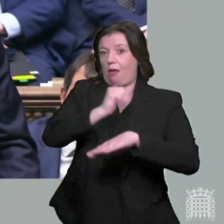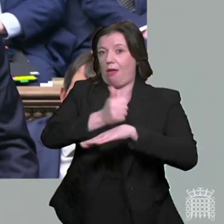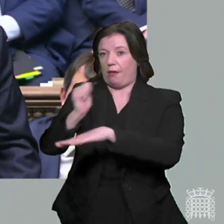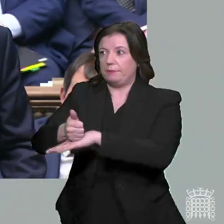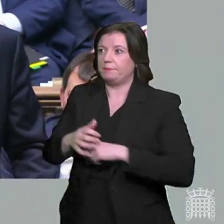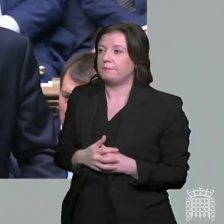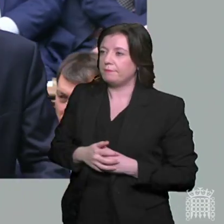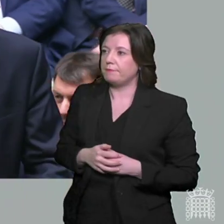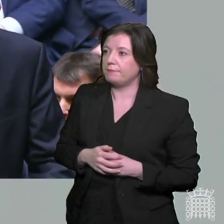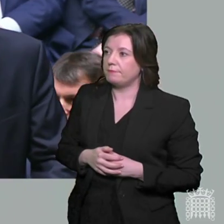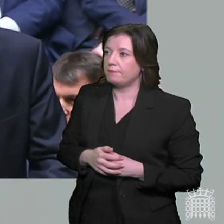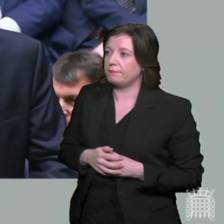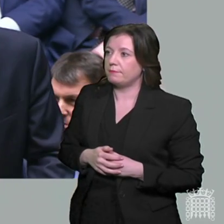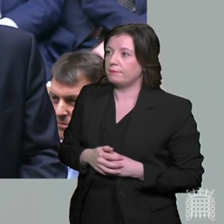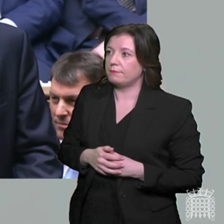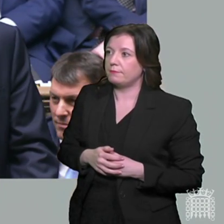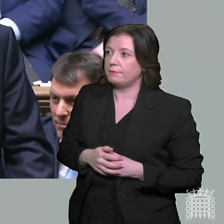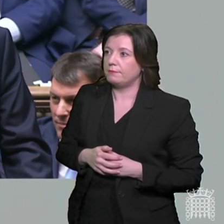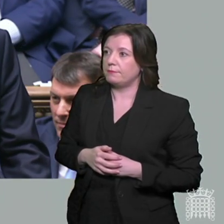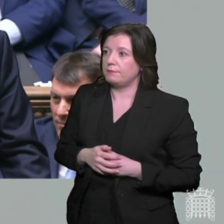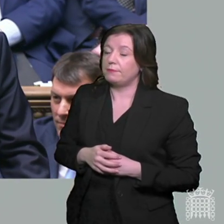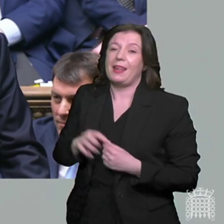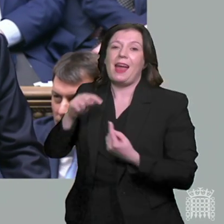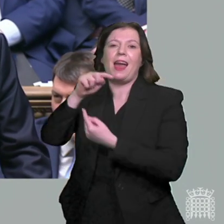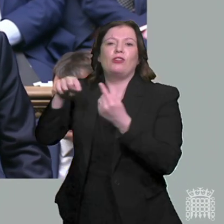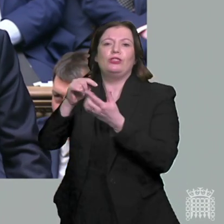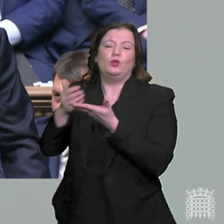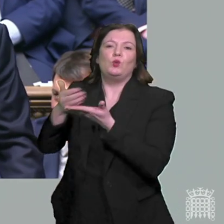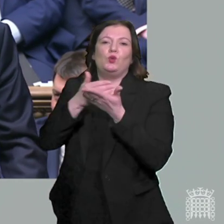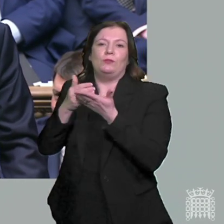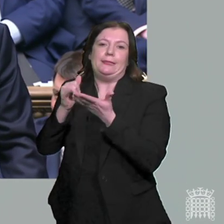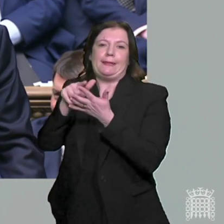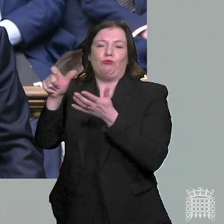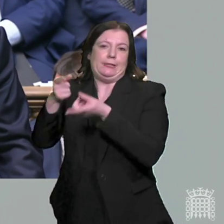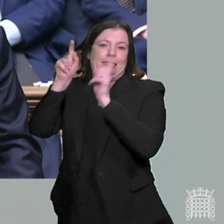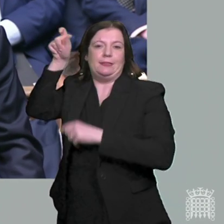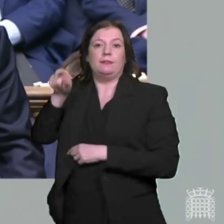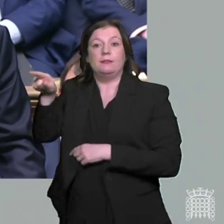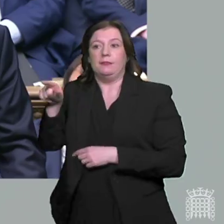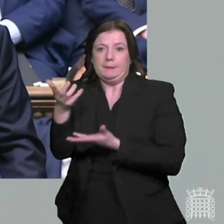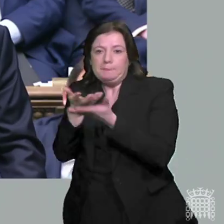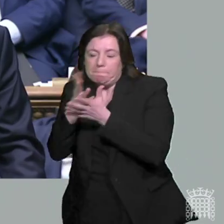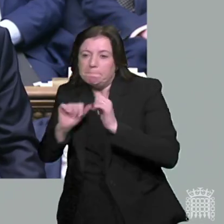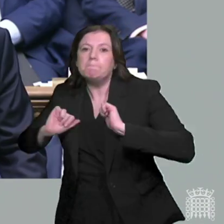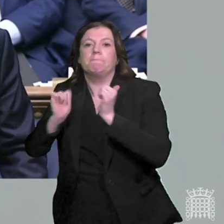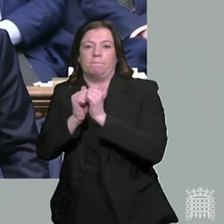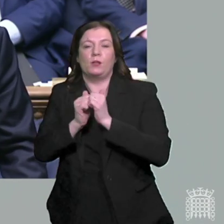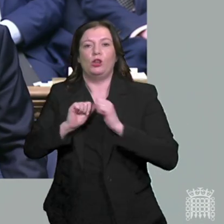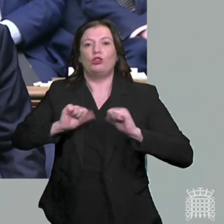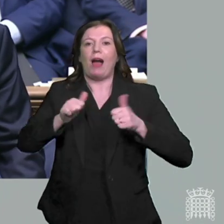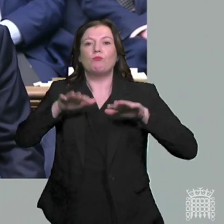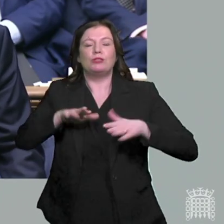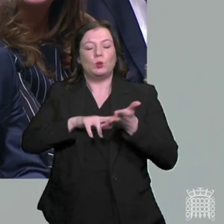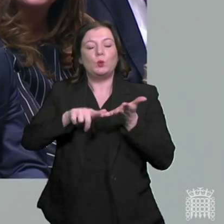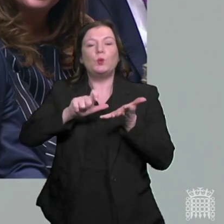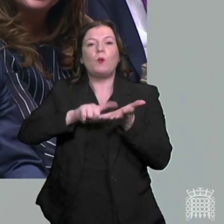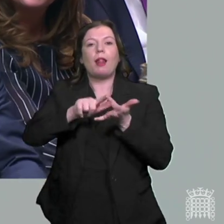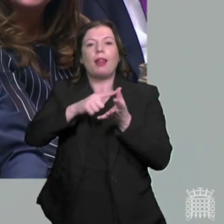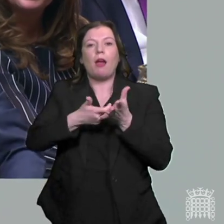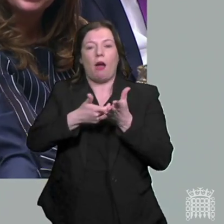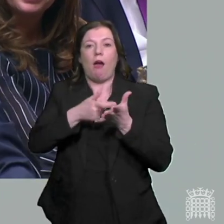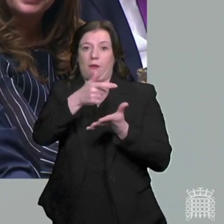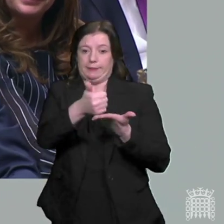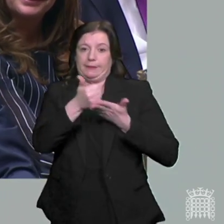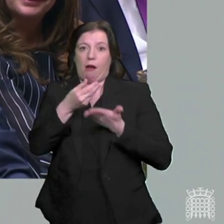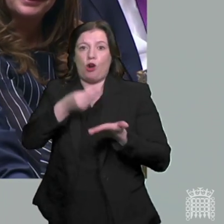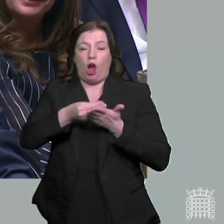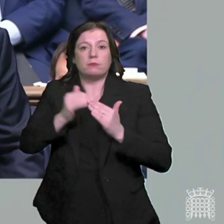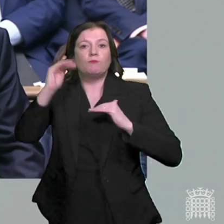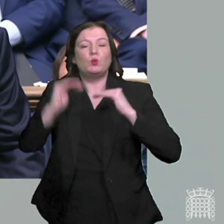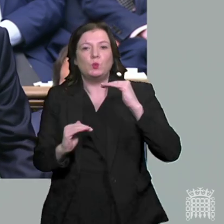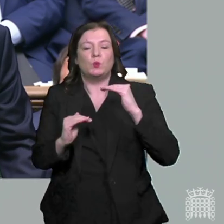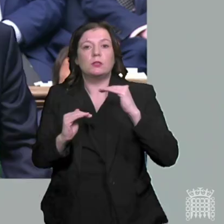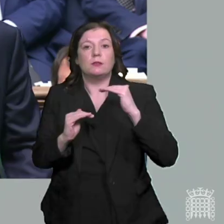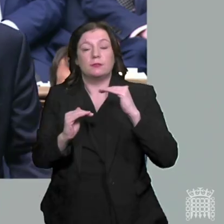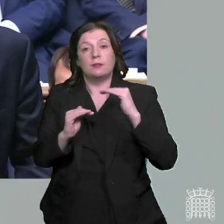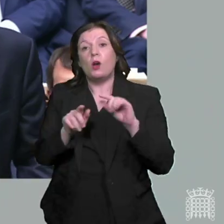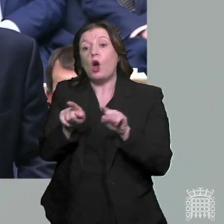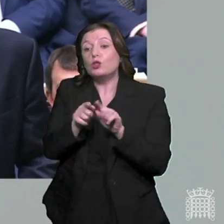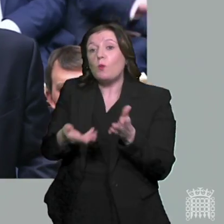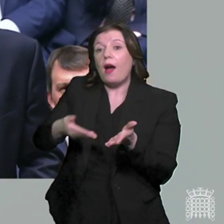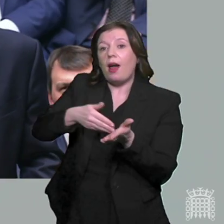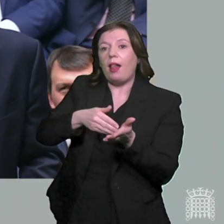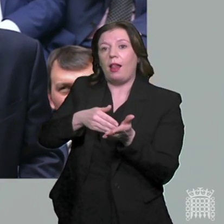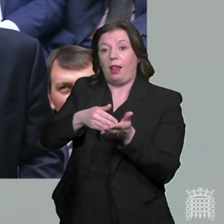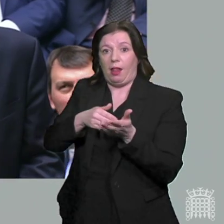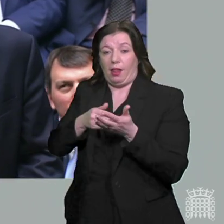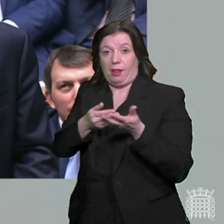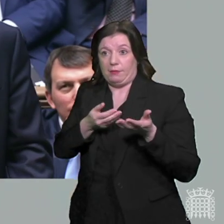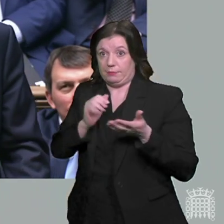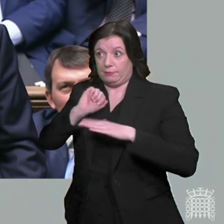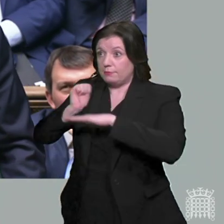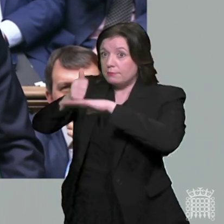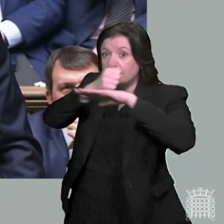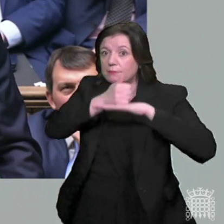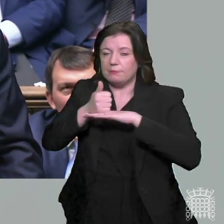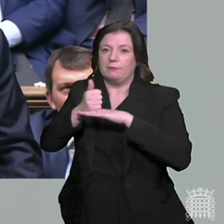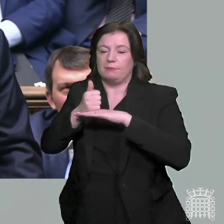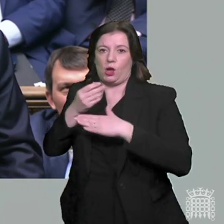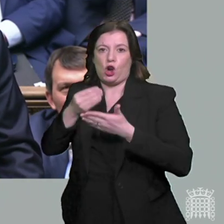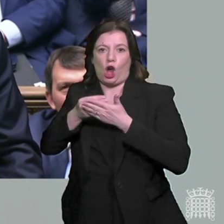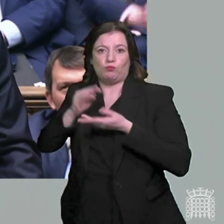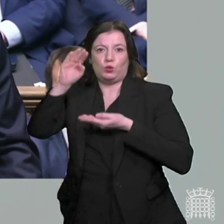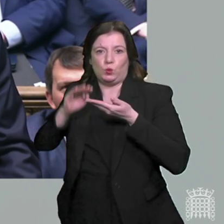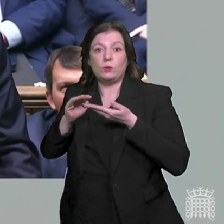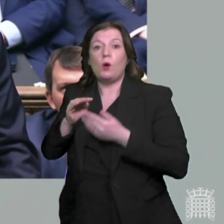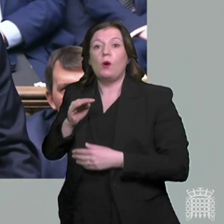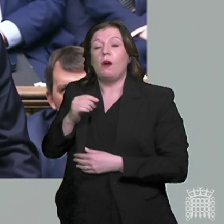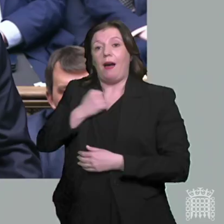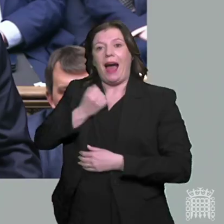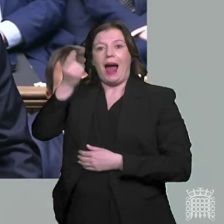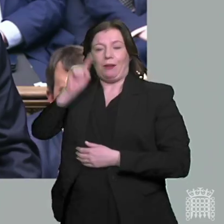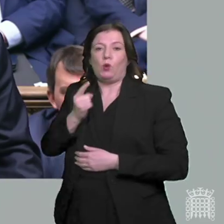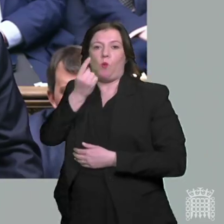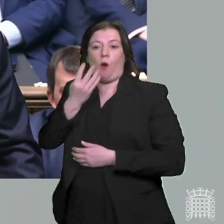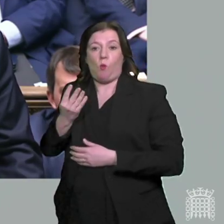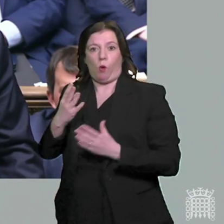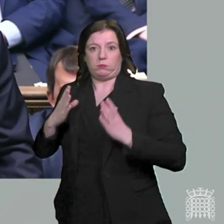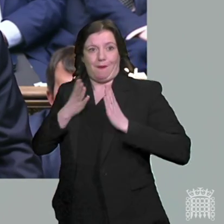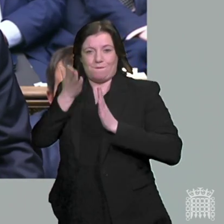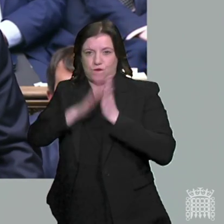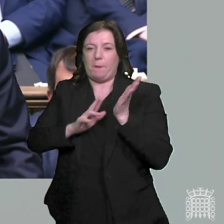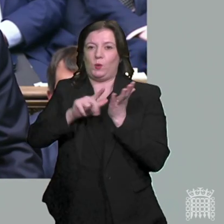First, following representations from our energetic Energy Security Secretary, I am announcing the launch of Great British Nuclear, which will bring down costs and provide opportunities across the nuclear supply chain to help provide one quarter of our electricity by 2050.